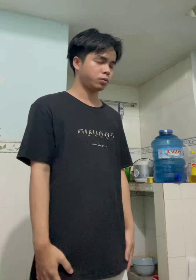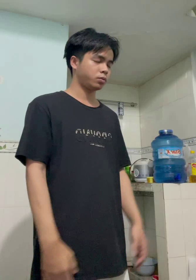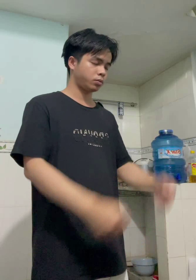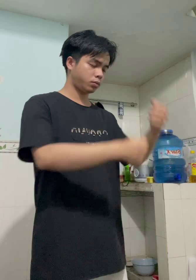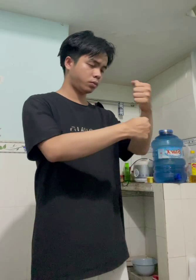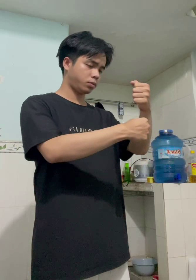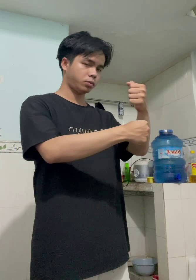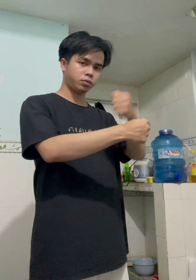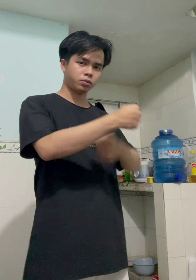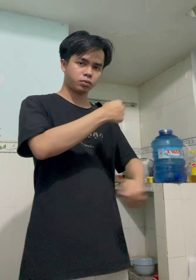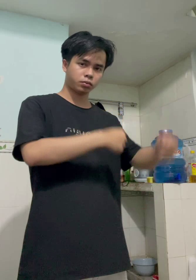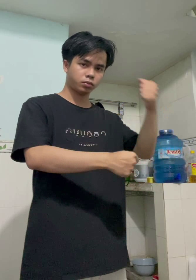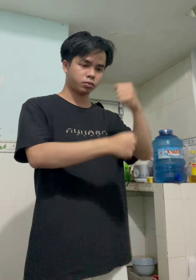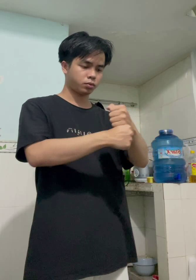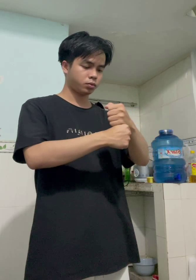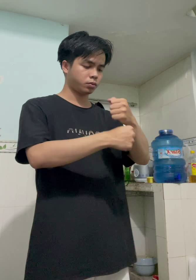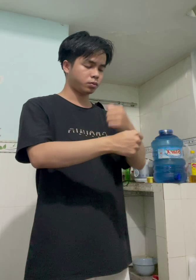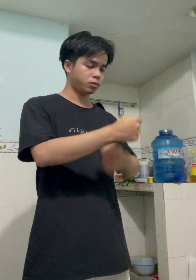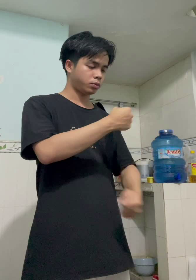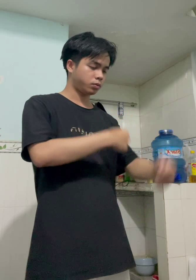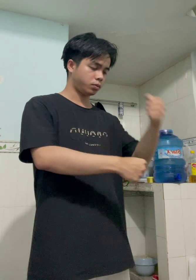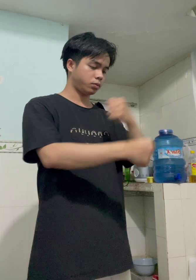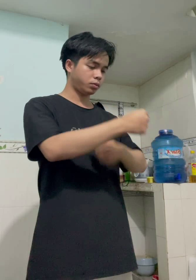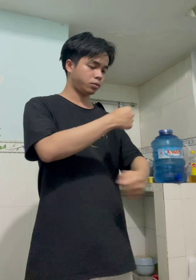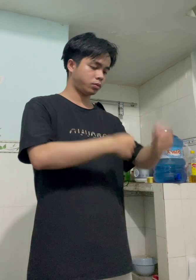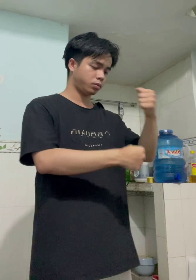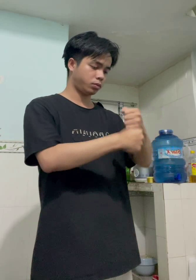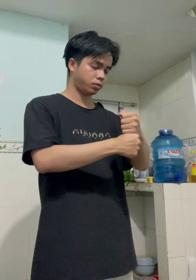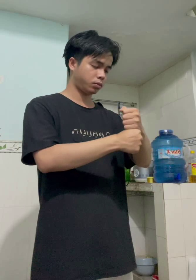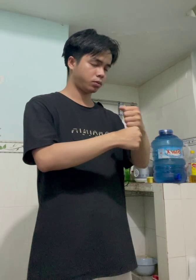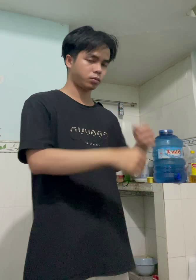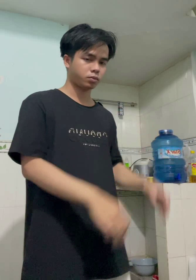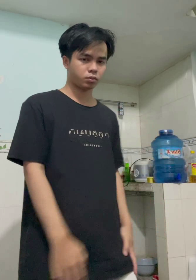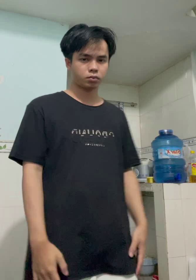quanh nam